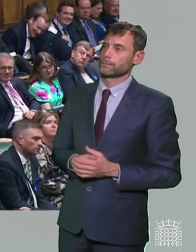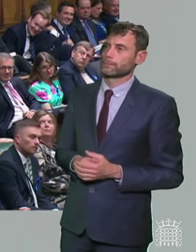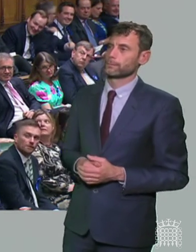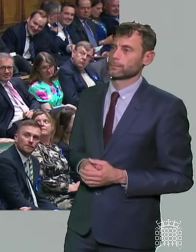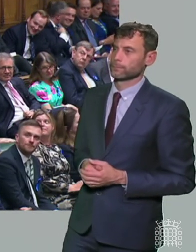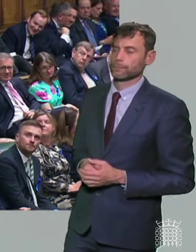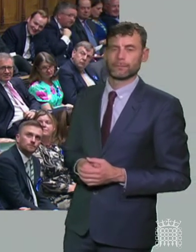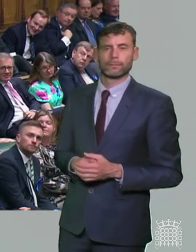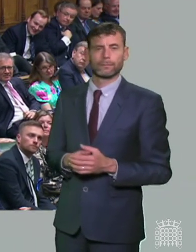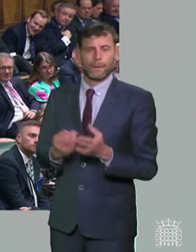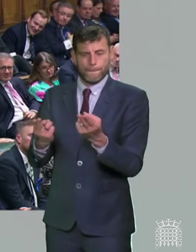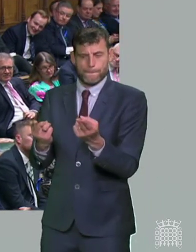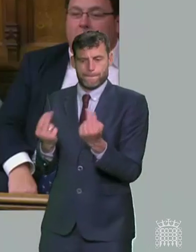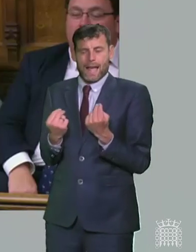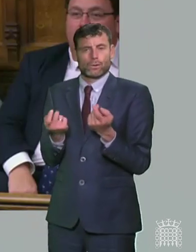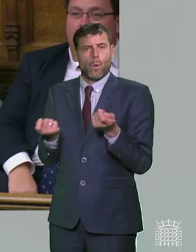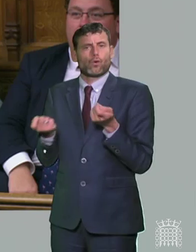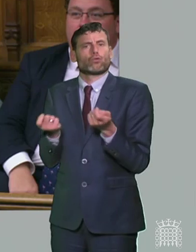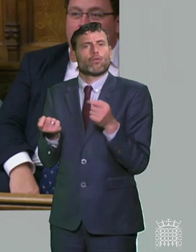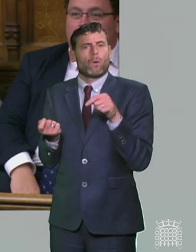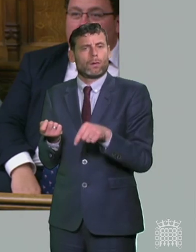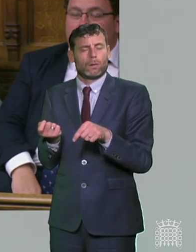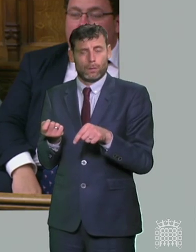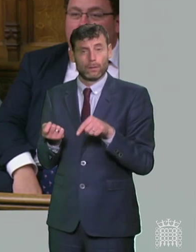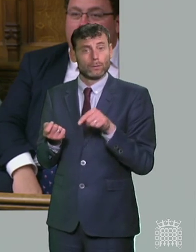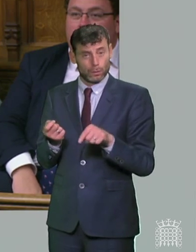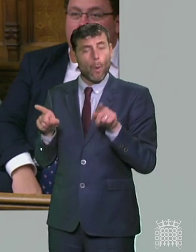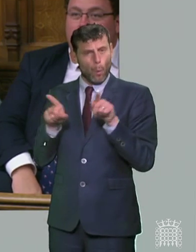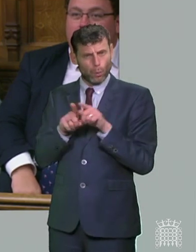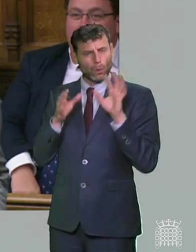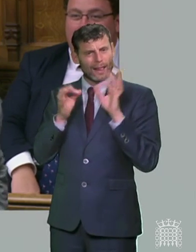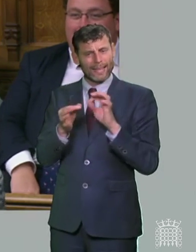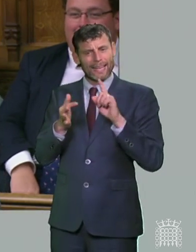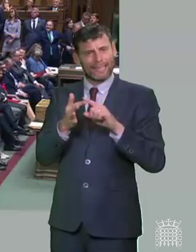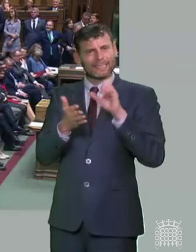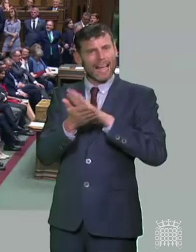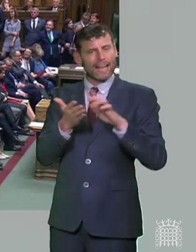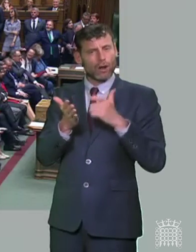Taking back control is to apply to the European Court of Human Rights too, isn’t it?